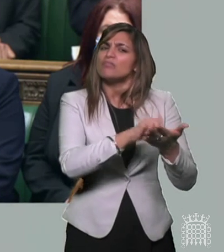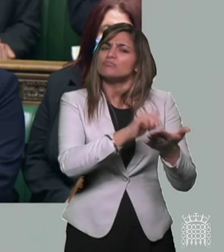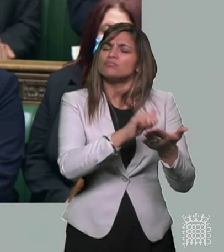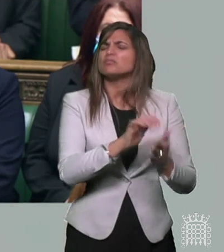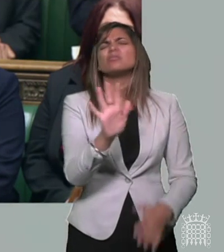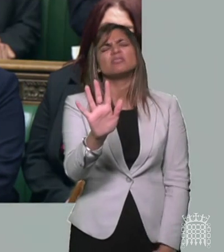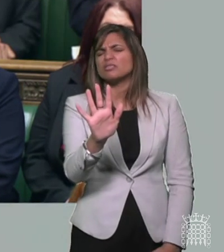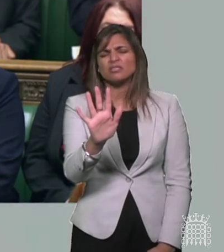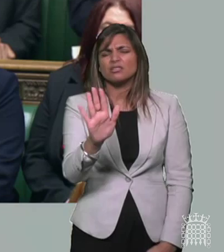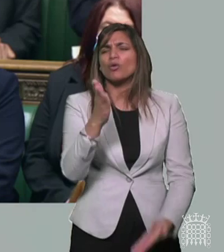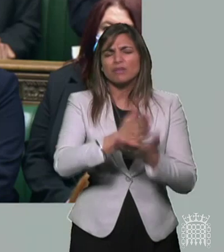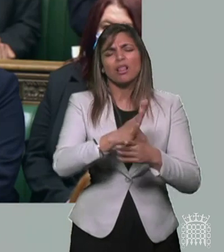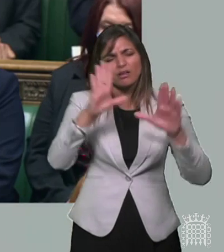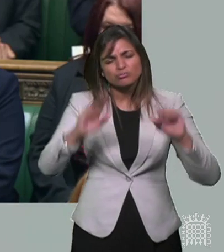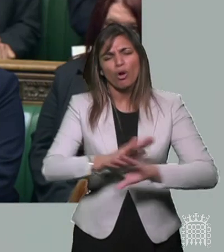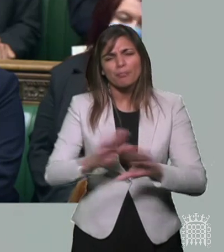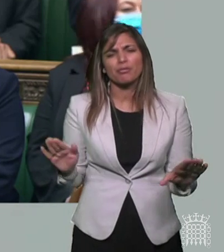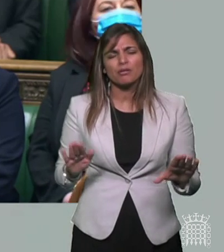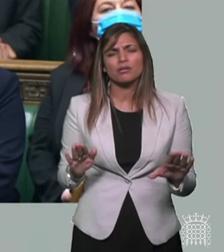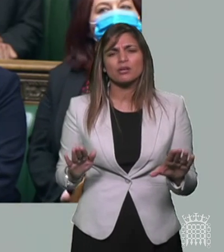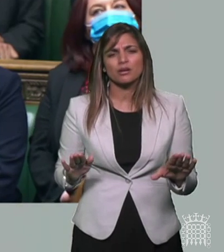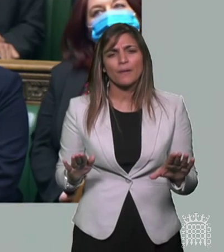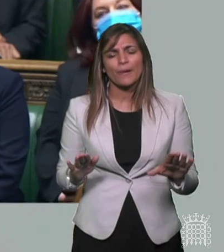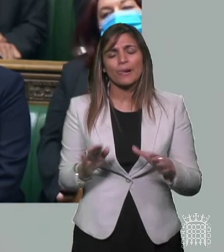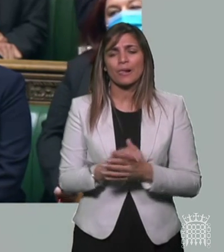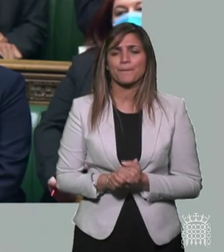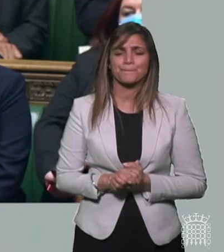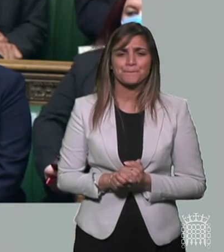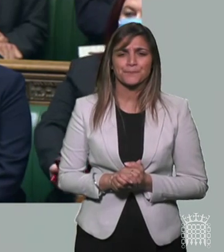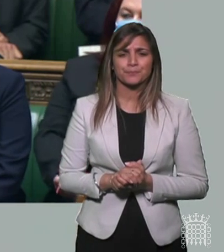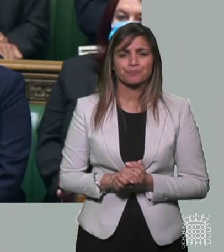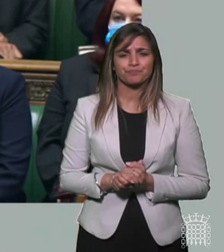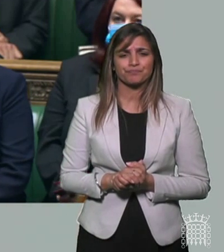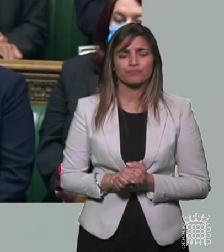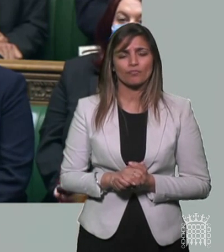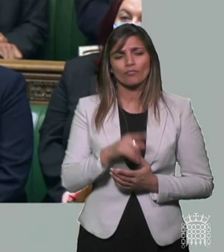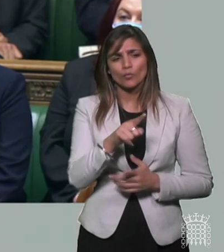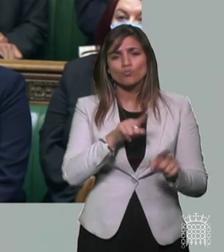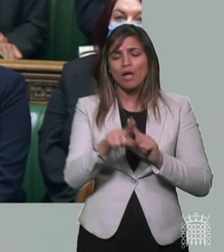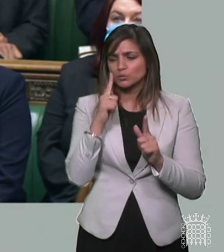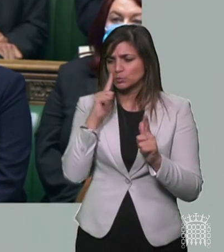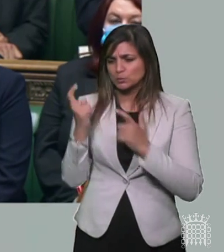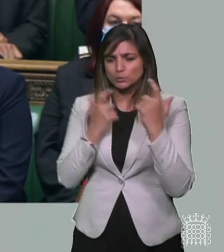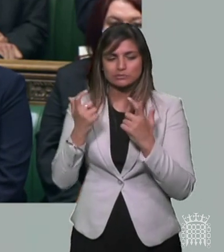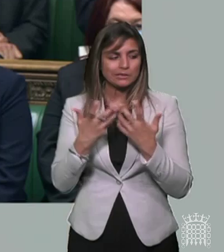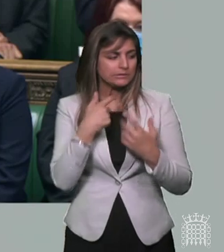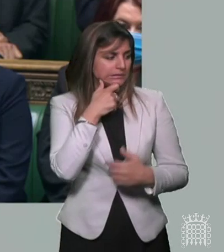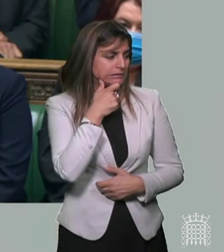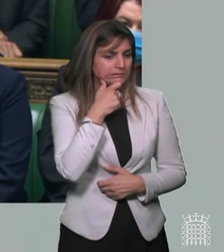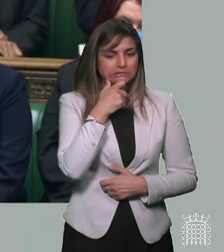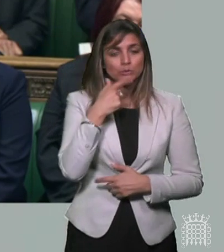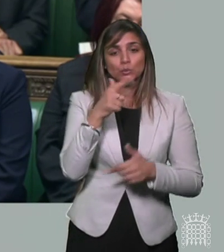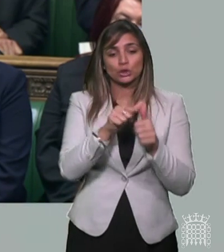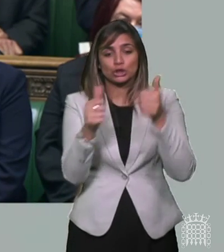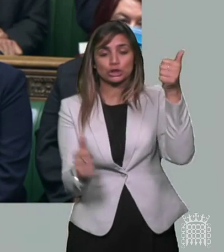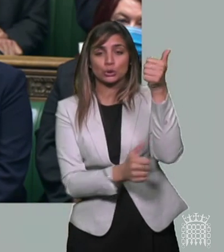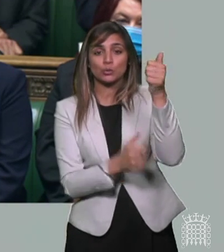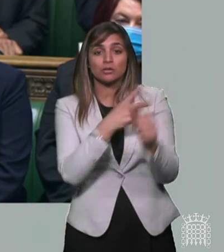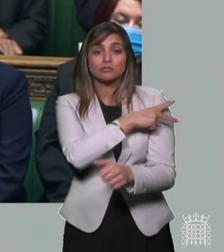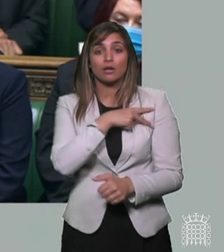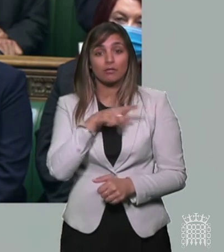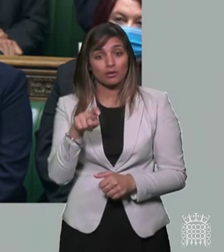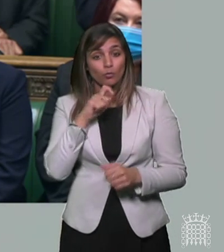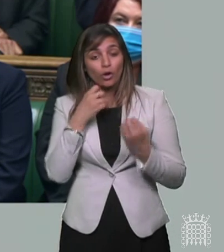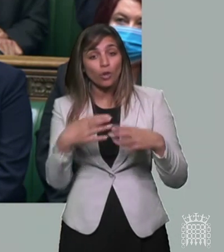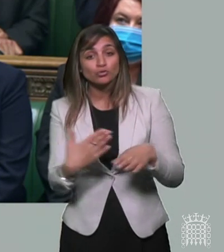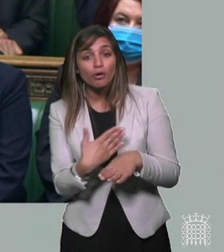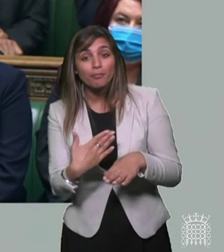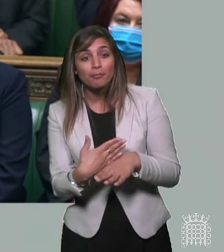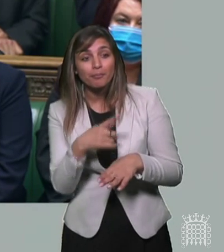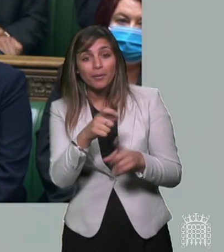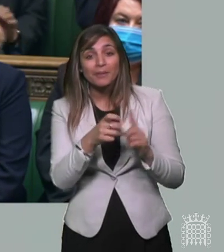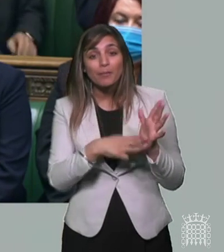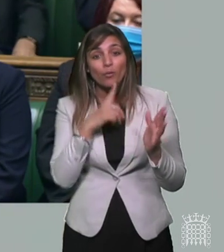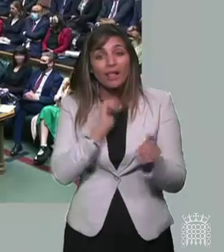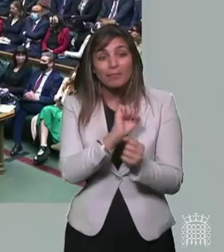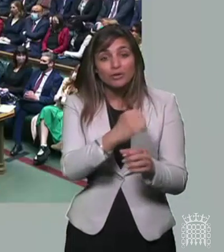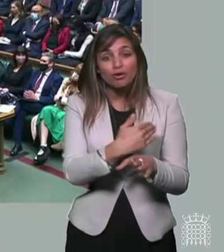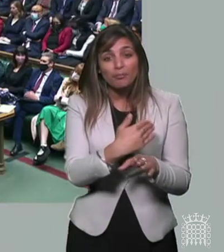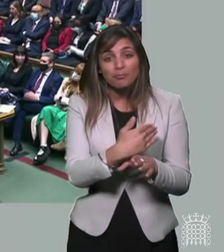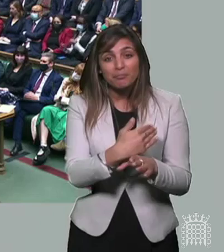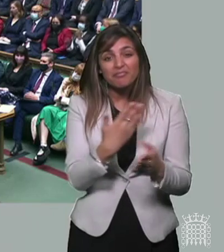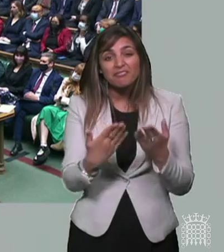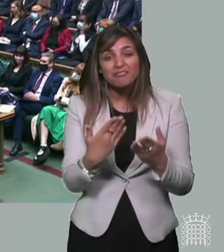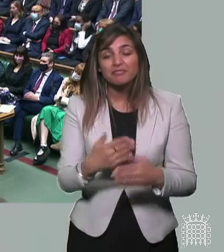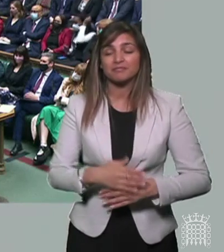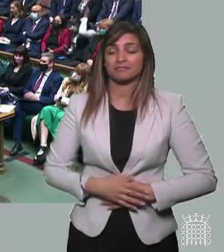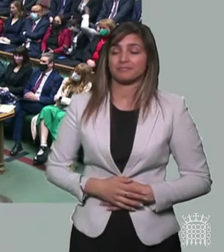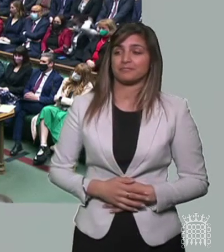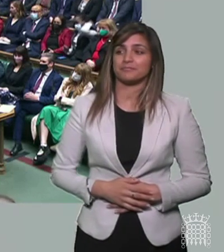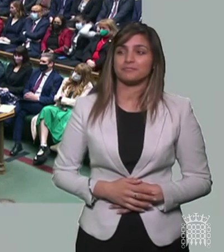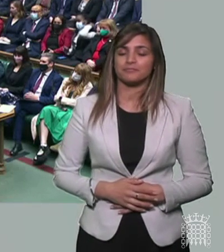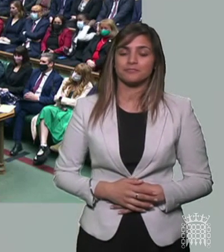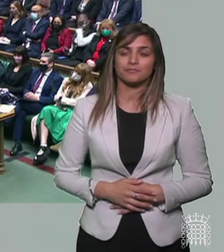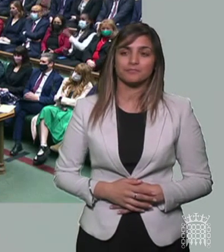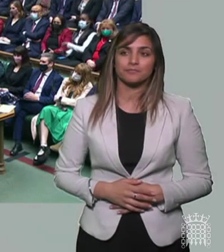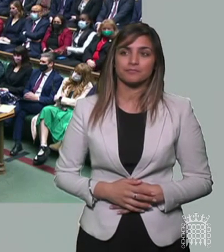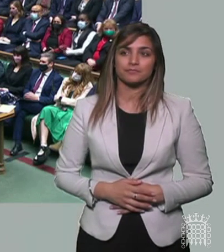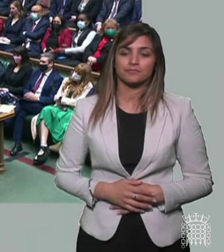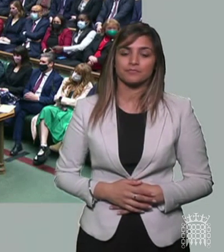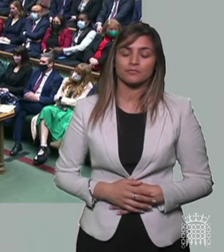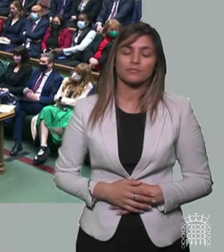Would it not be absolutely despicable if, in the search for a scapegoat, some junior member of staff ended up losing their job while he kept his?